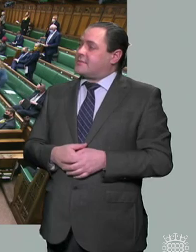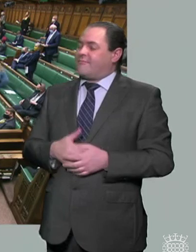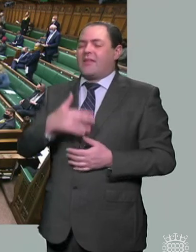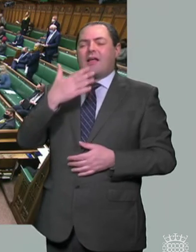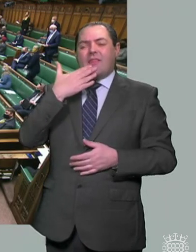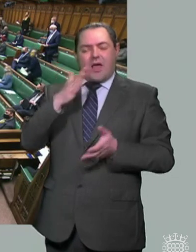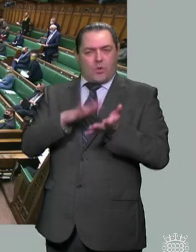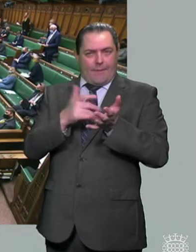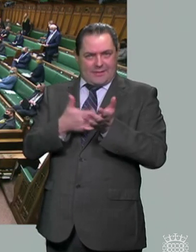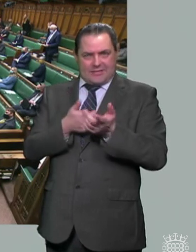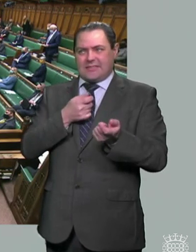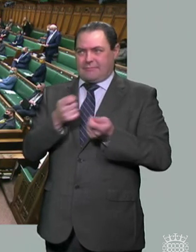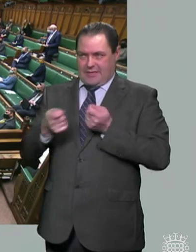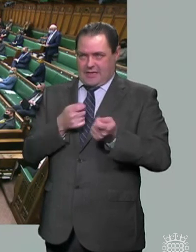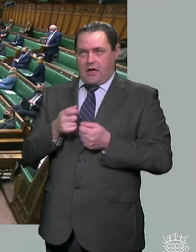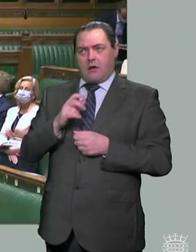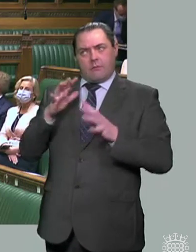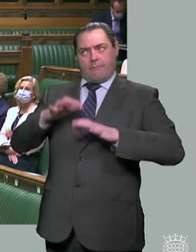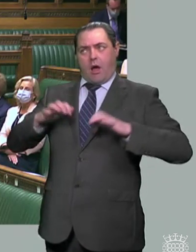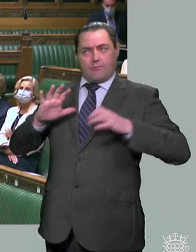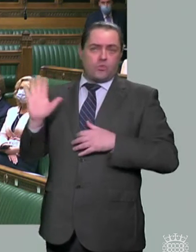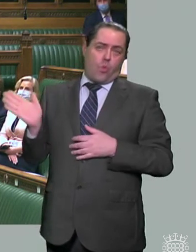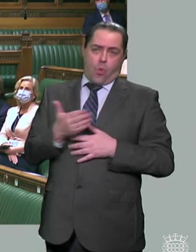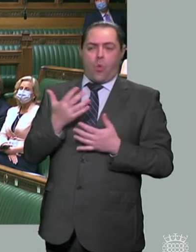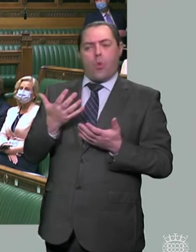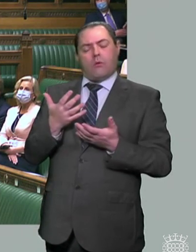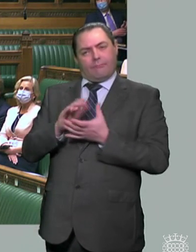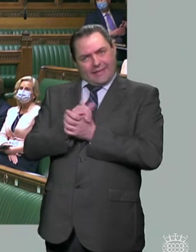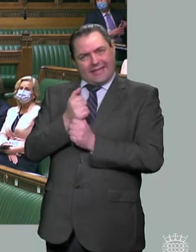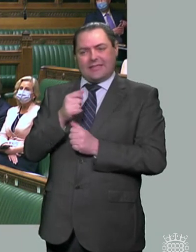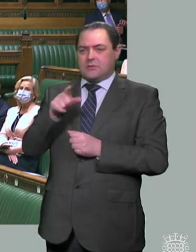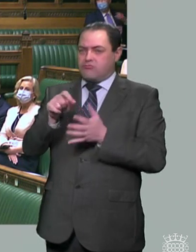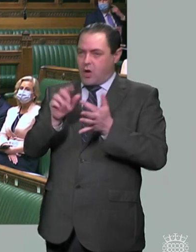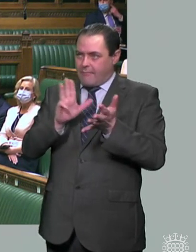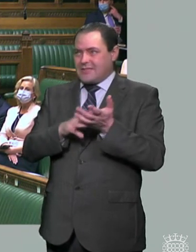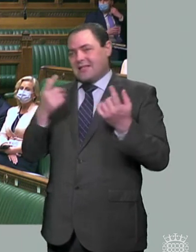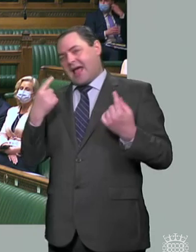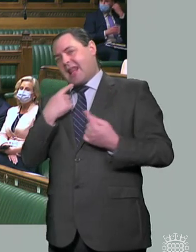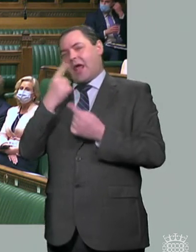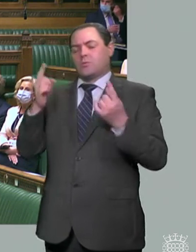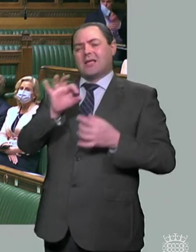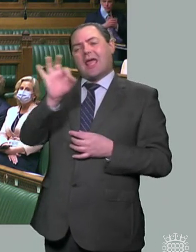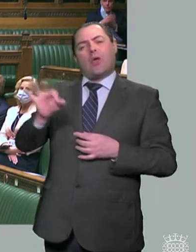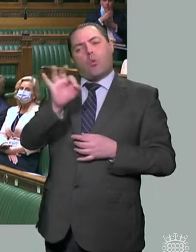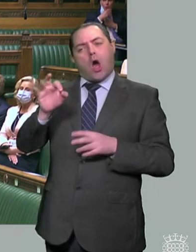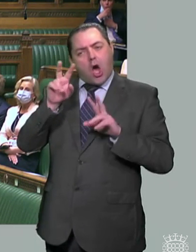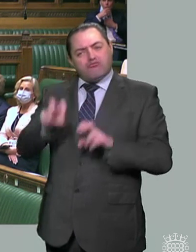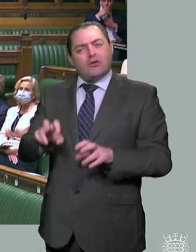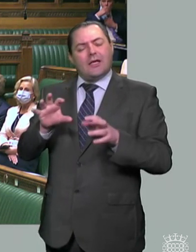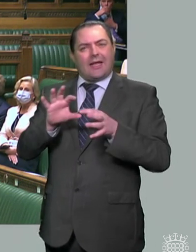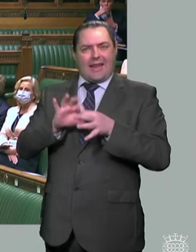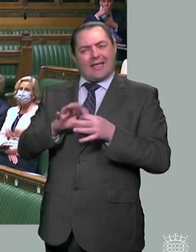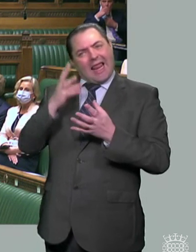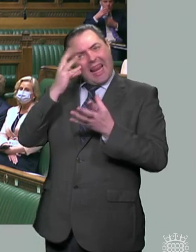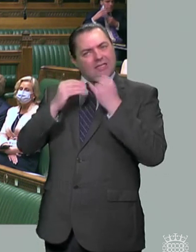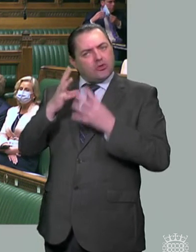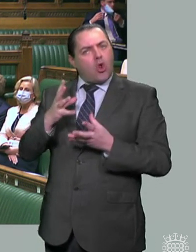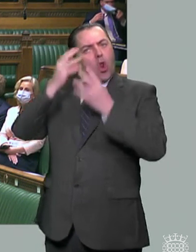It was welcomed by both sides of the House when, in the summer, the Prime Minister came to the Dispatch Box to announce that an inquiry would take place on the lessons learned.